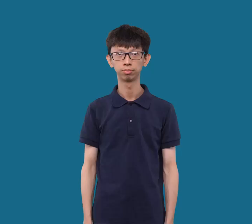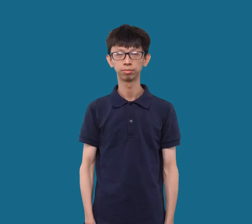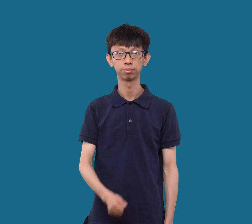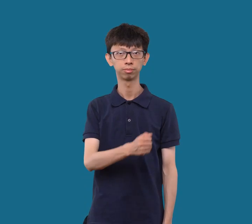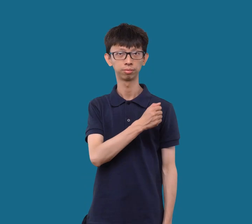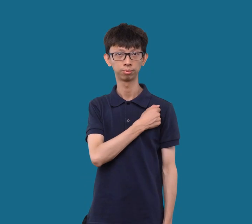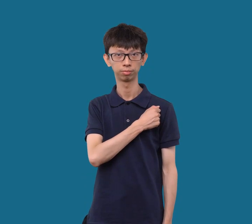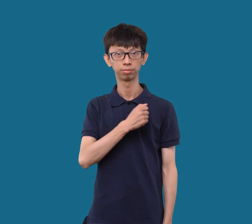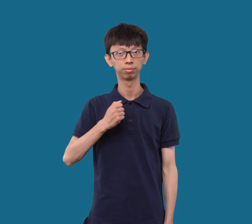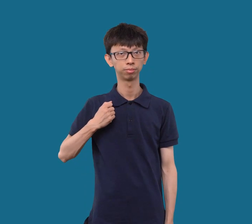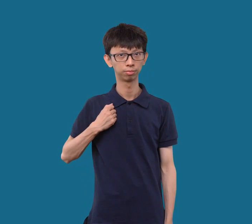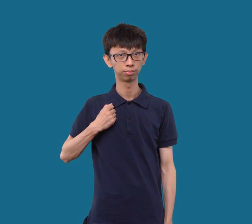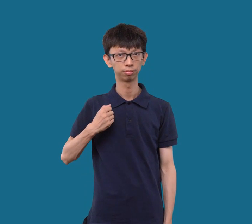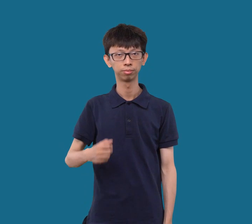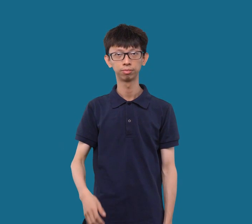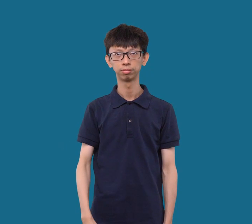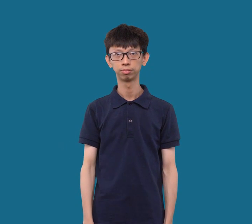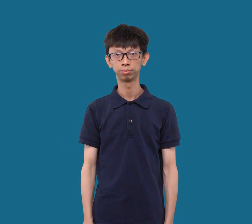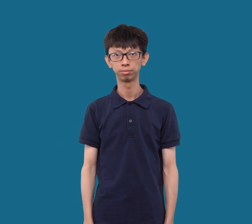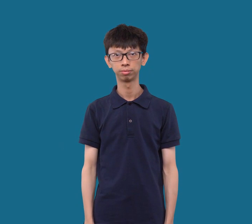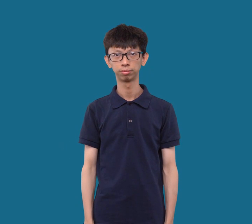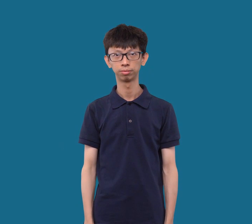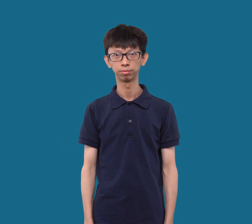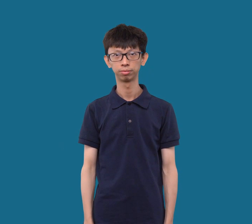khám bệnh